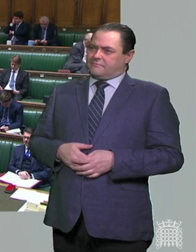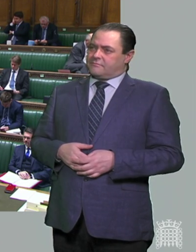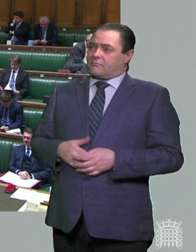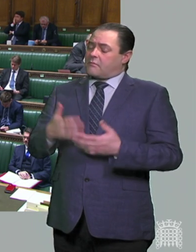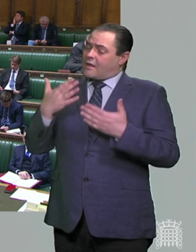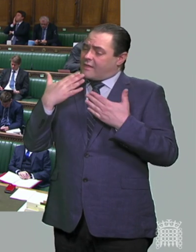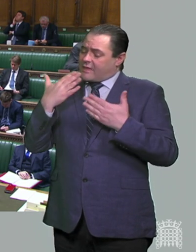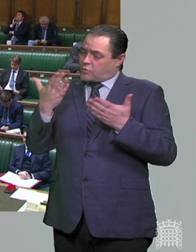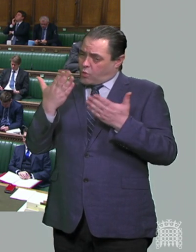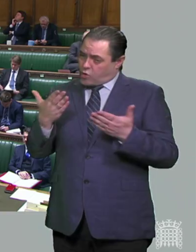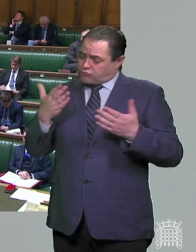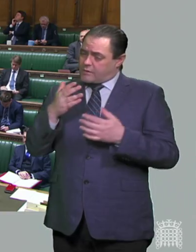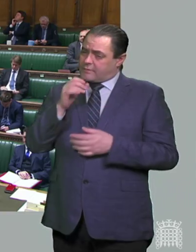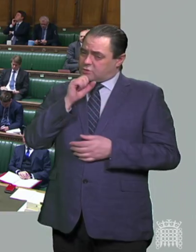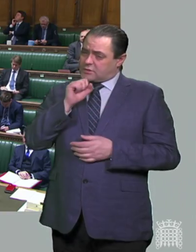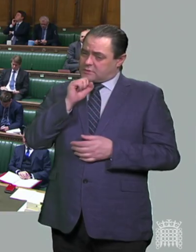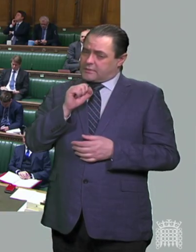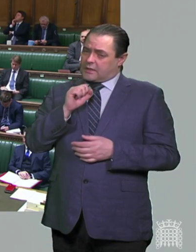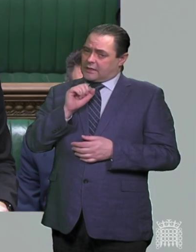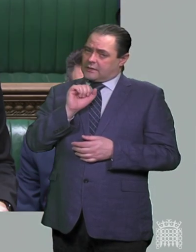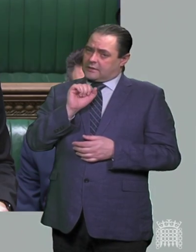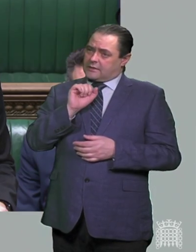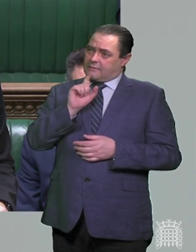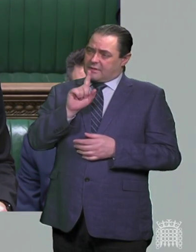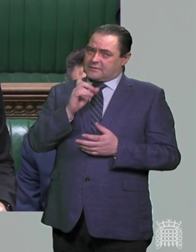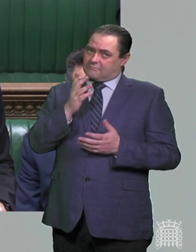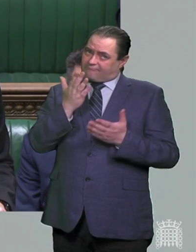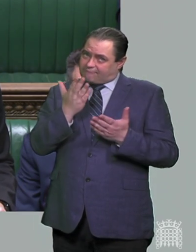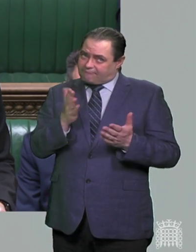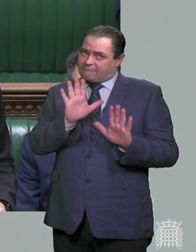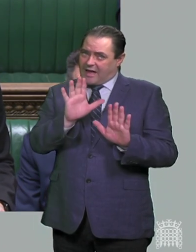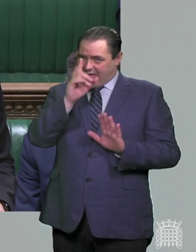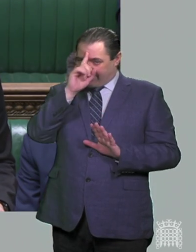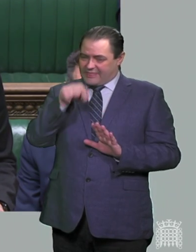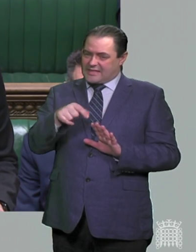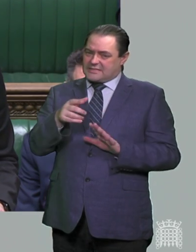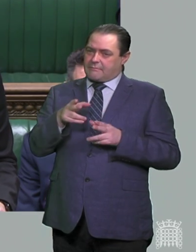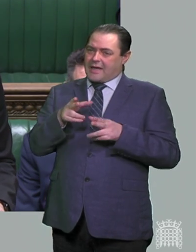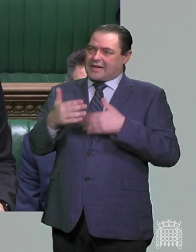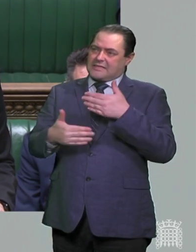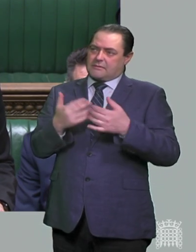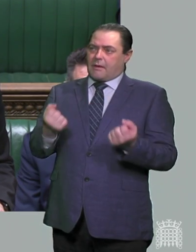With respect, my honourable Friend underestimates the power of this mechanism.